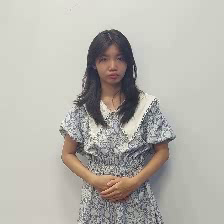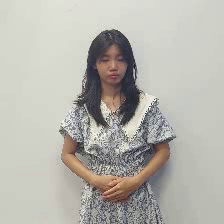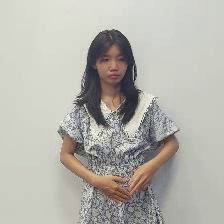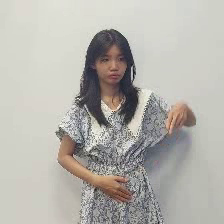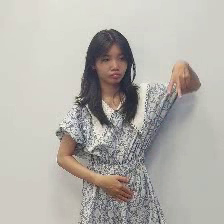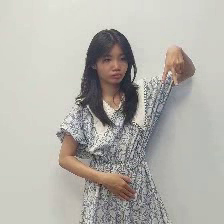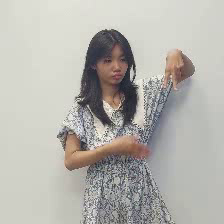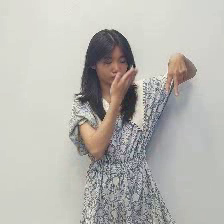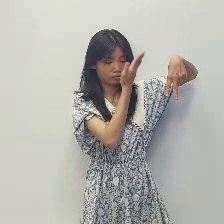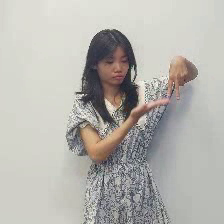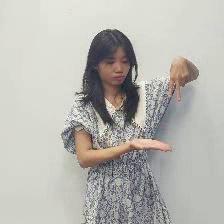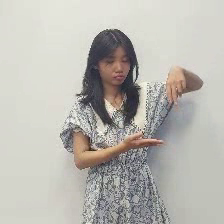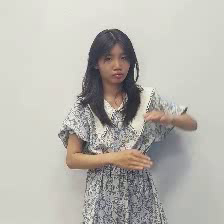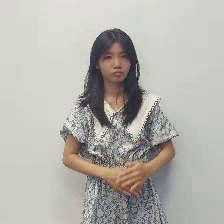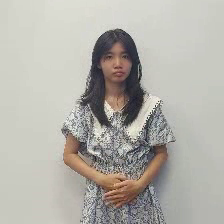Cơ thể